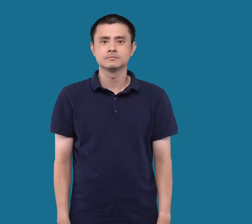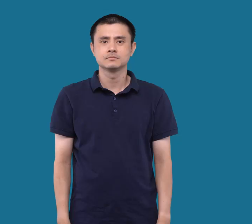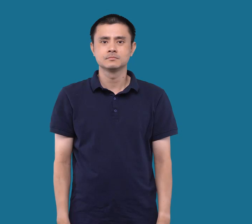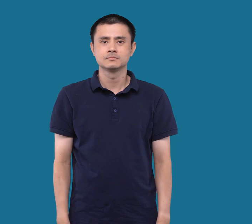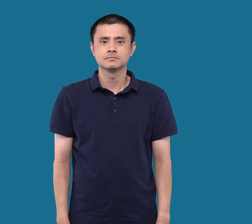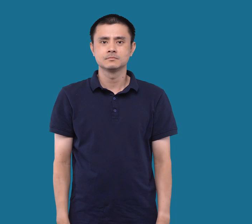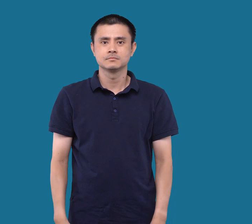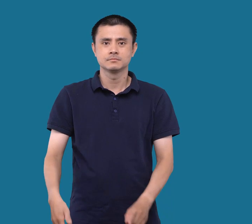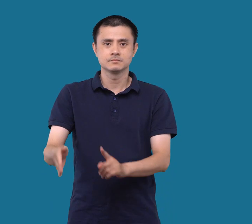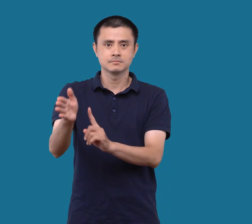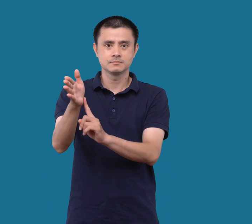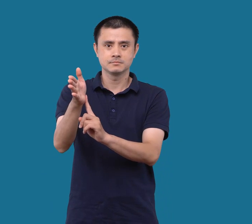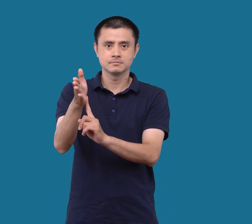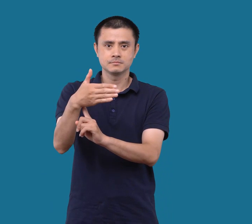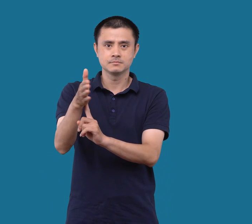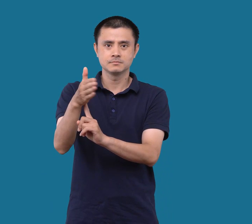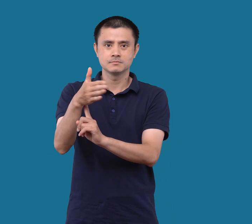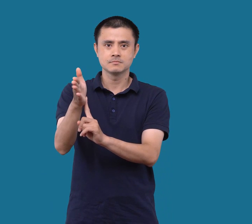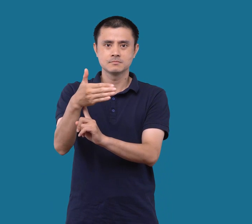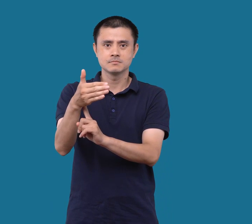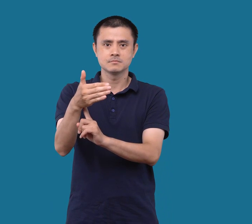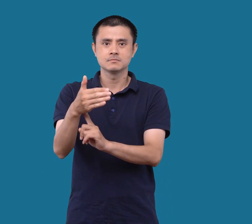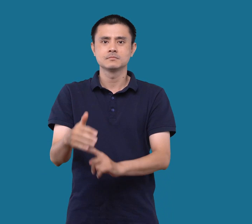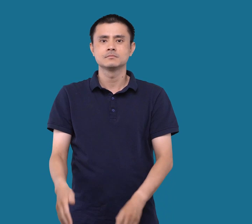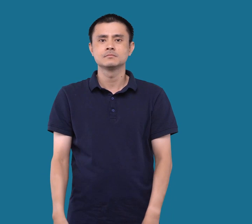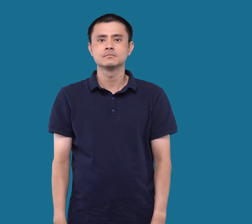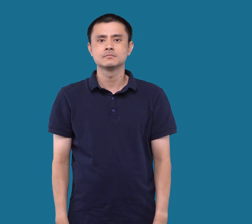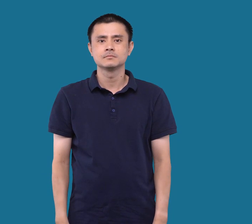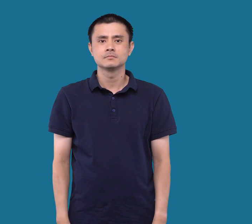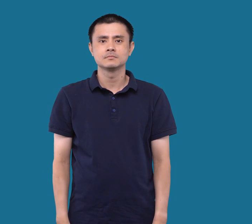cờ